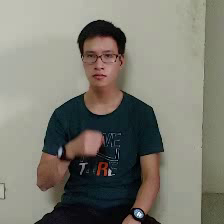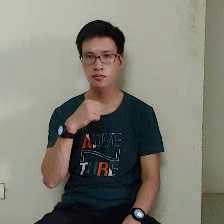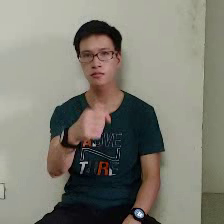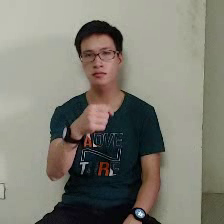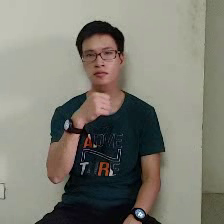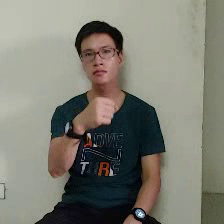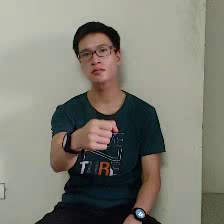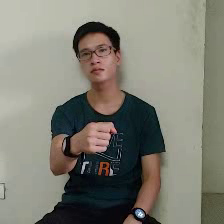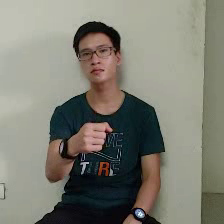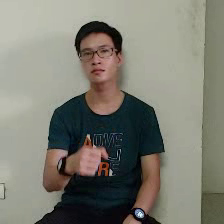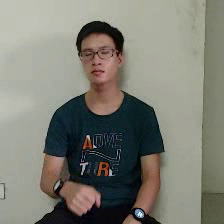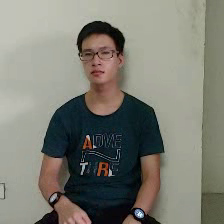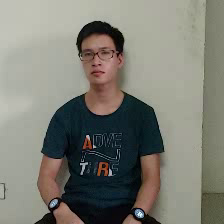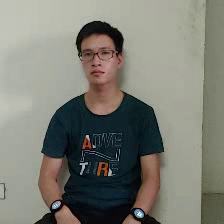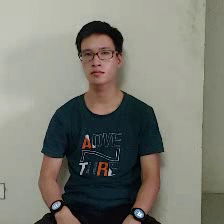Phỏng vấn